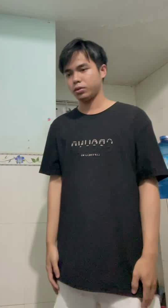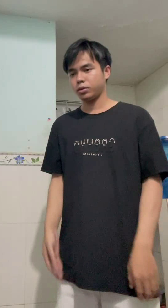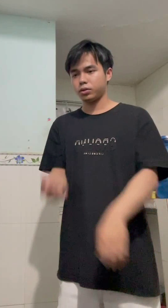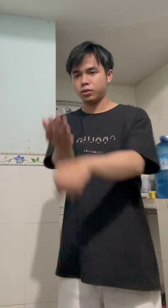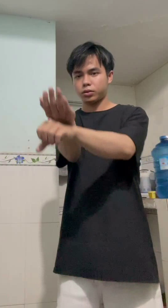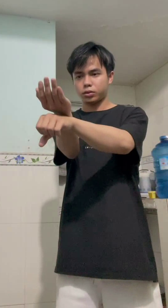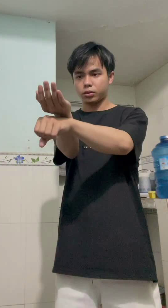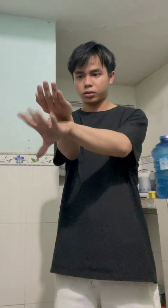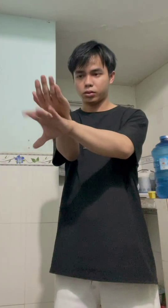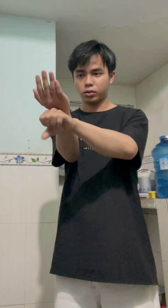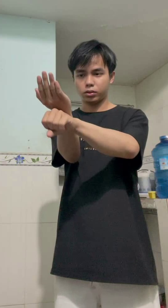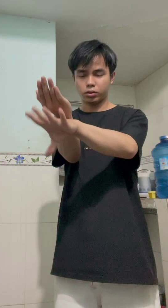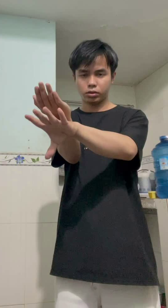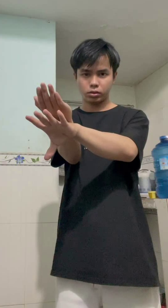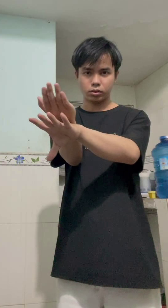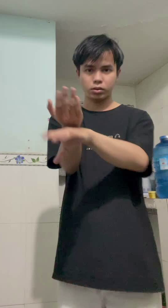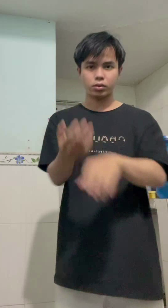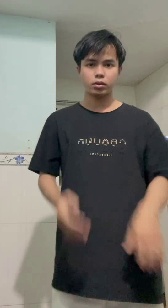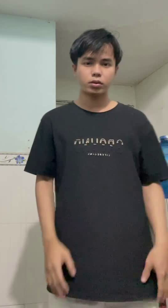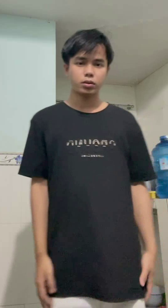ca phe